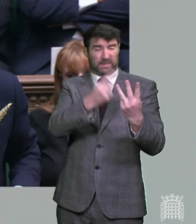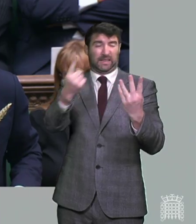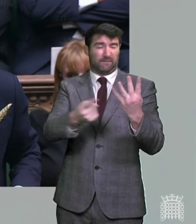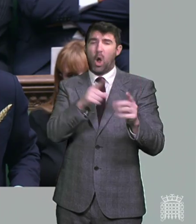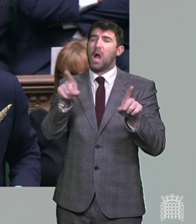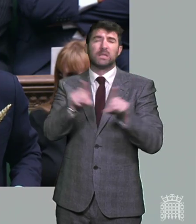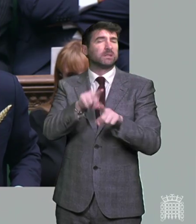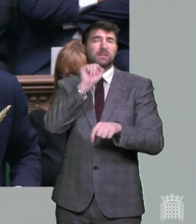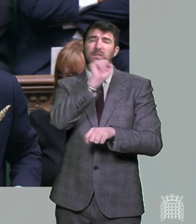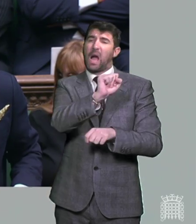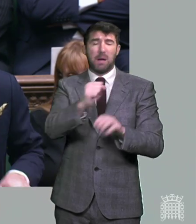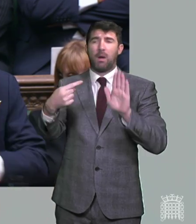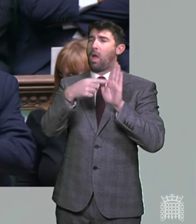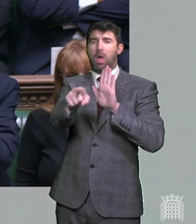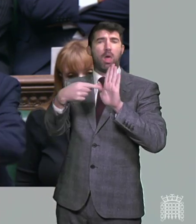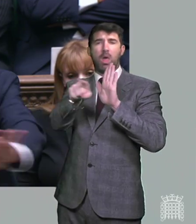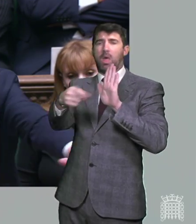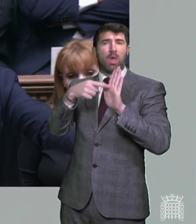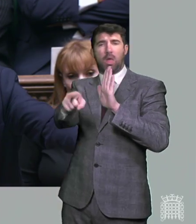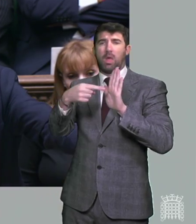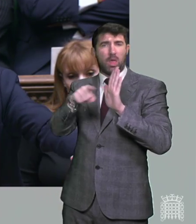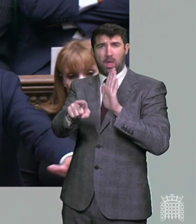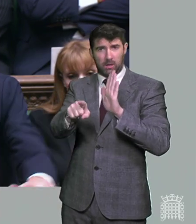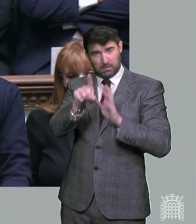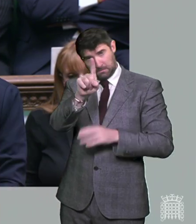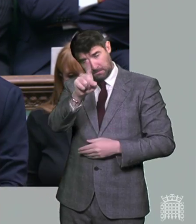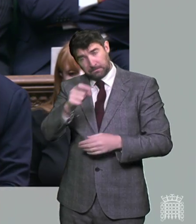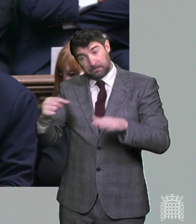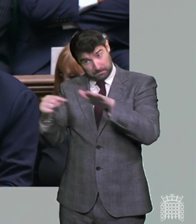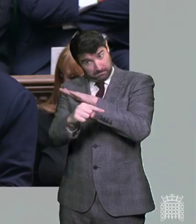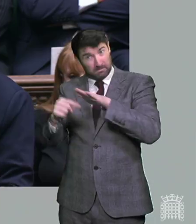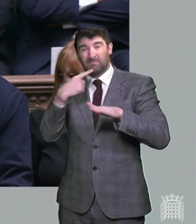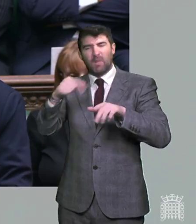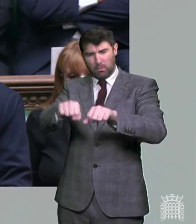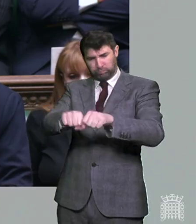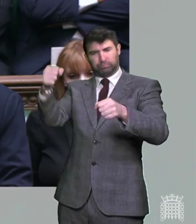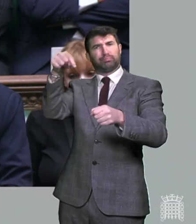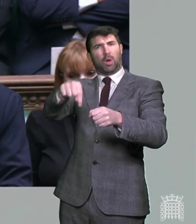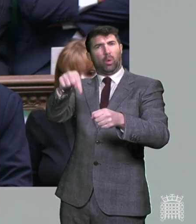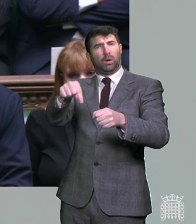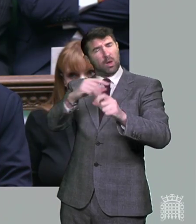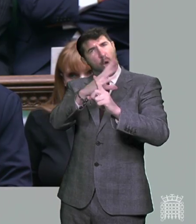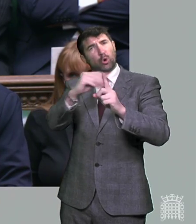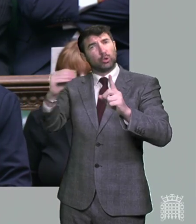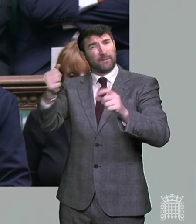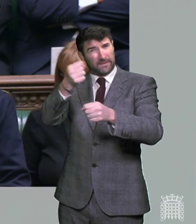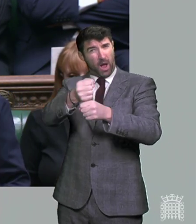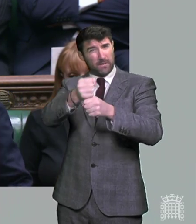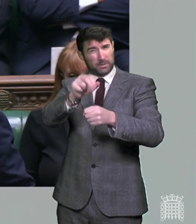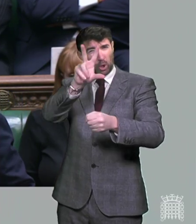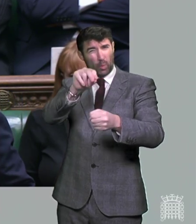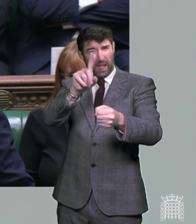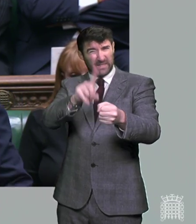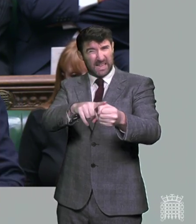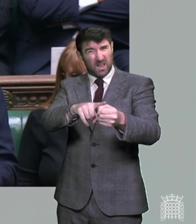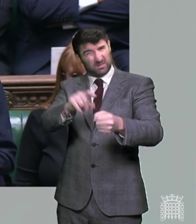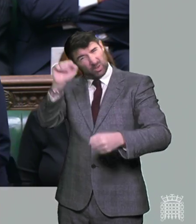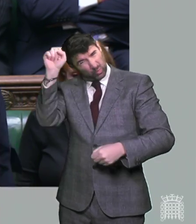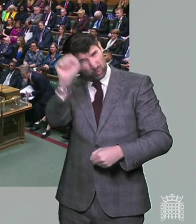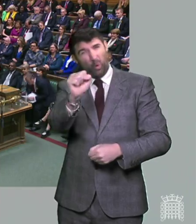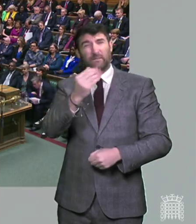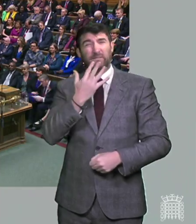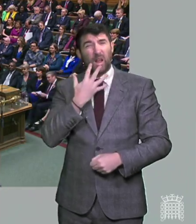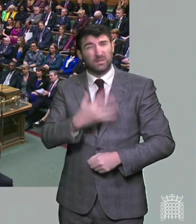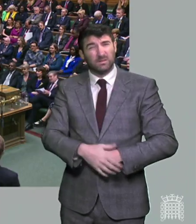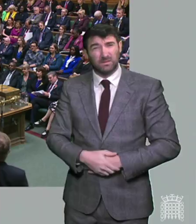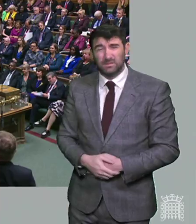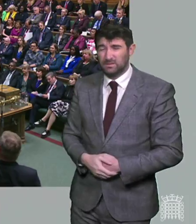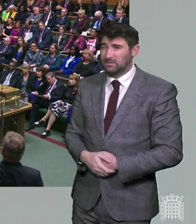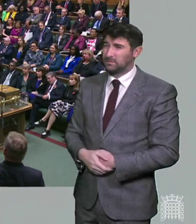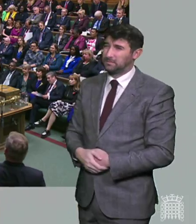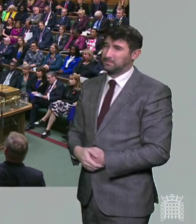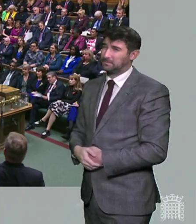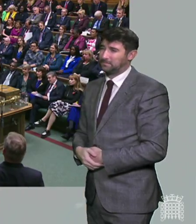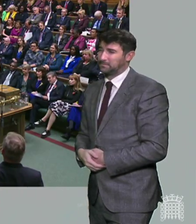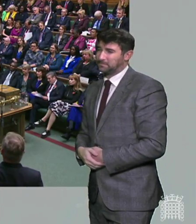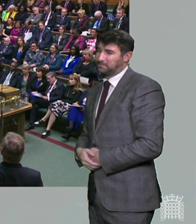If the asylum system is broken and his lot have been in power for 12 years, how can it be anyone’s fault but theirs?